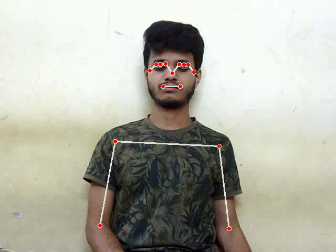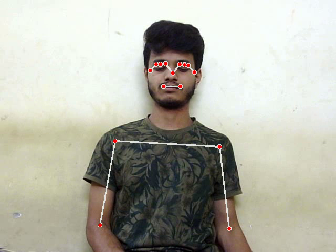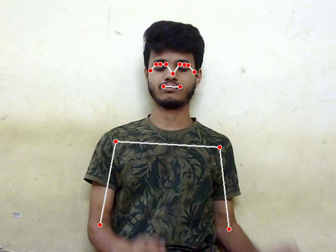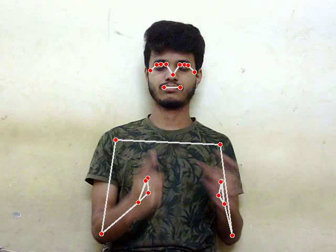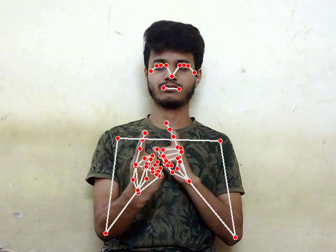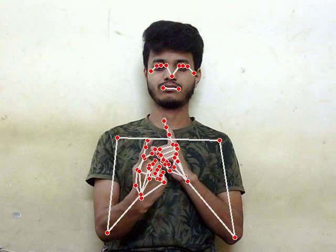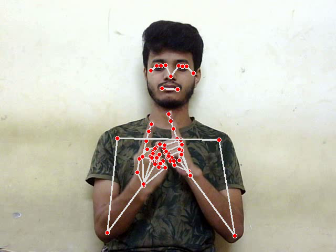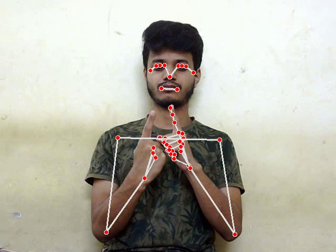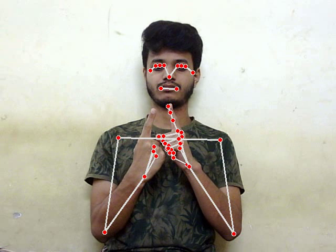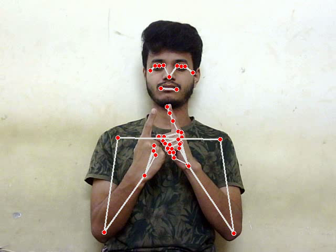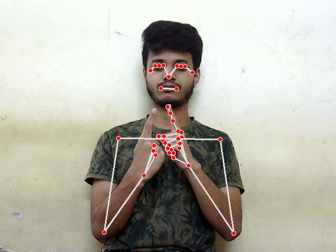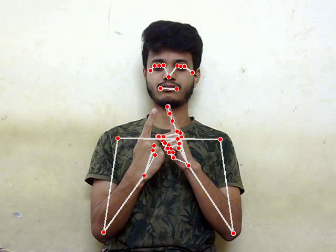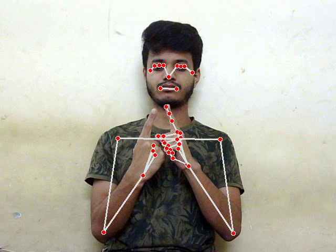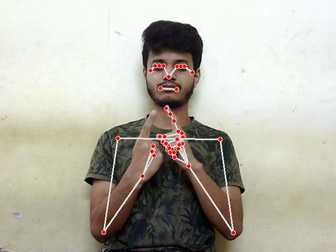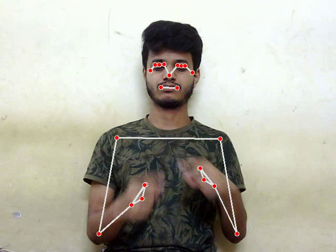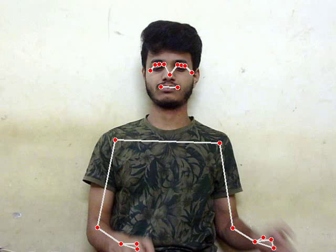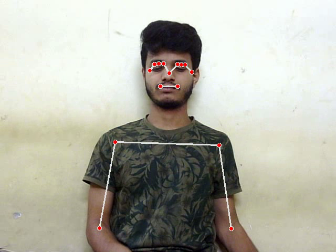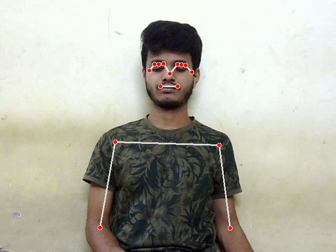meet